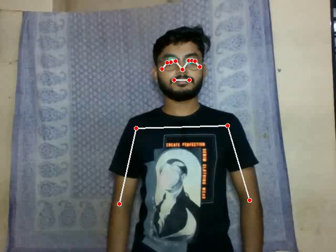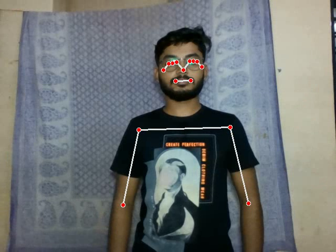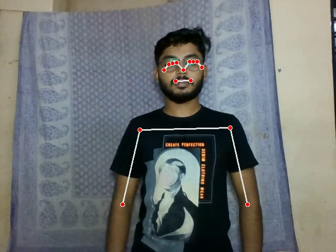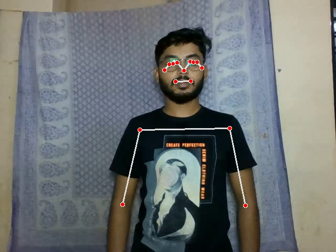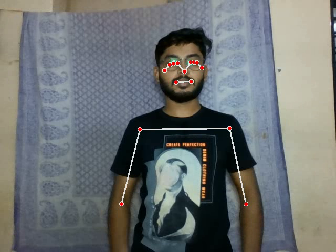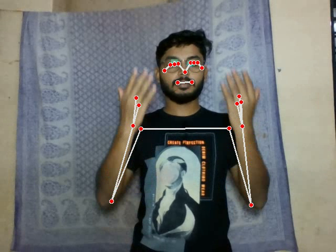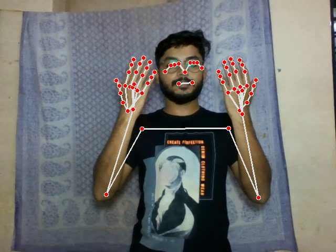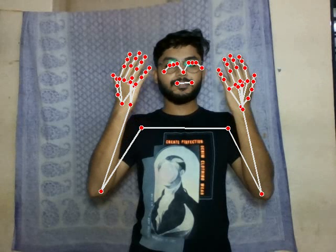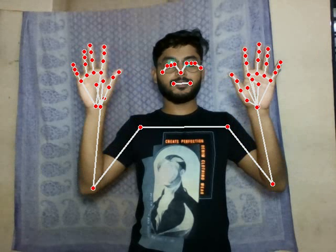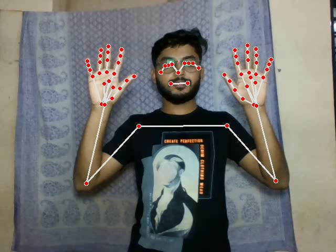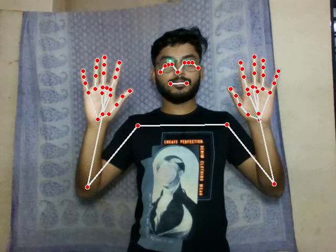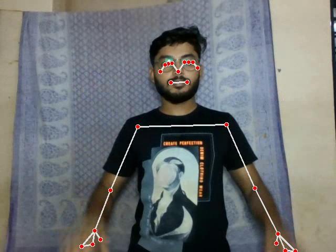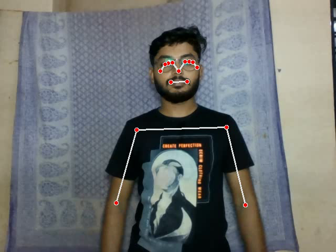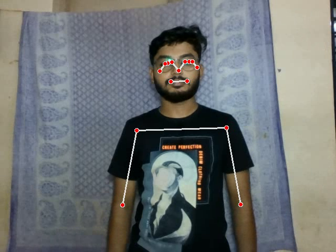do not want